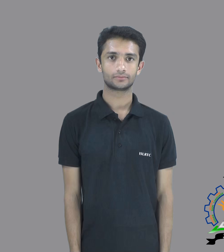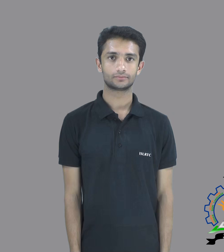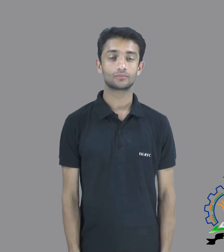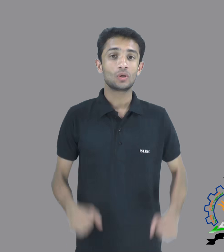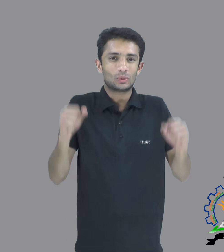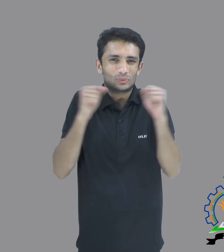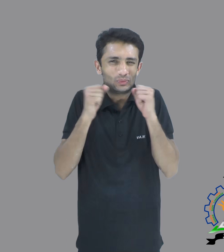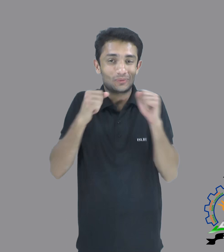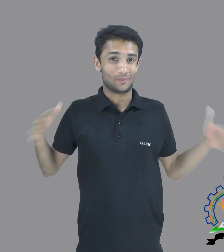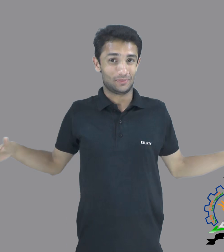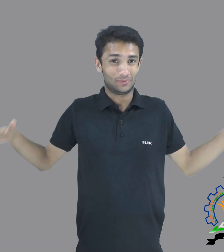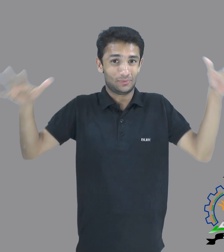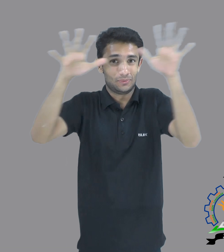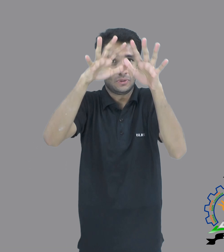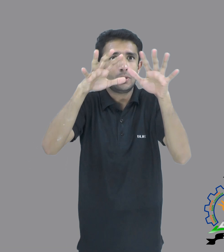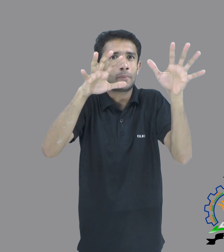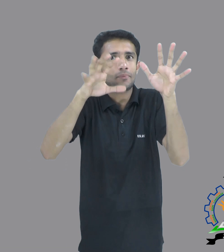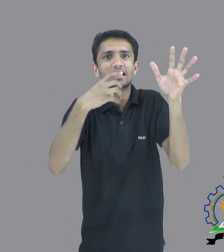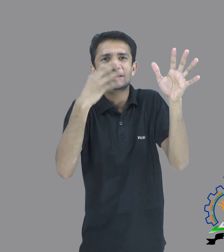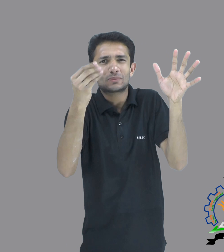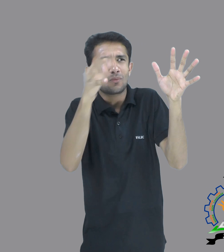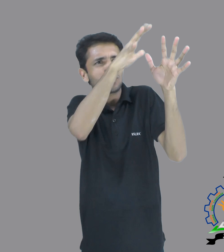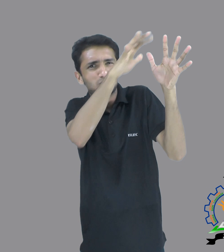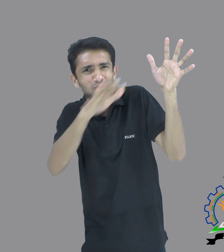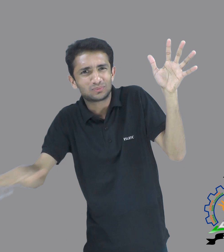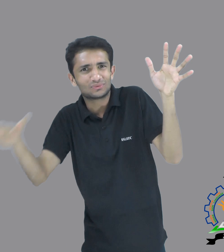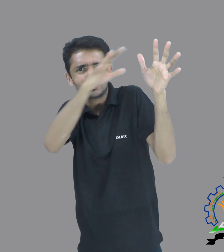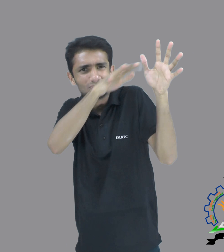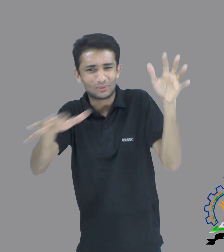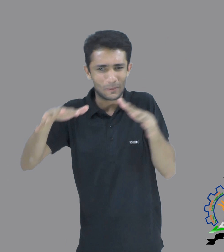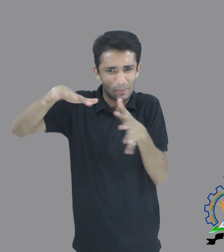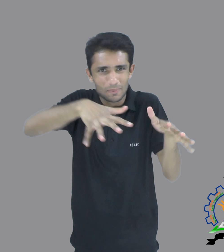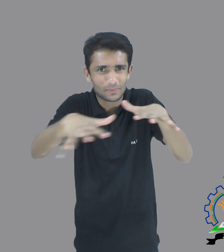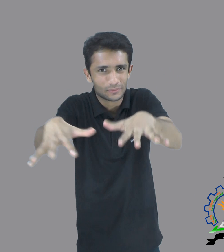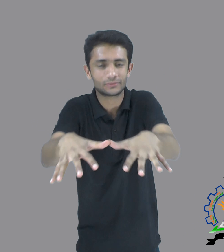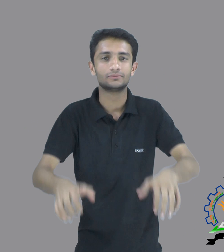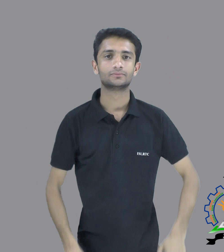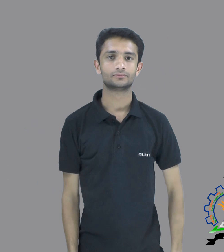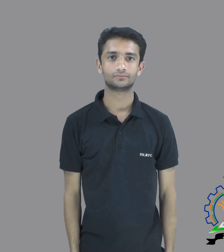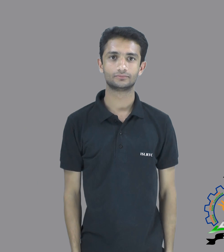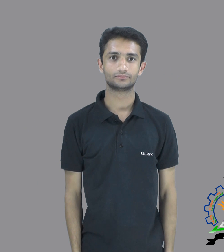Avalanche